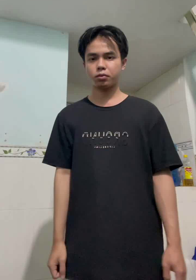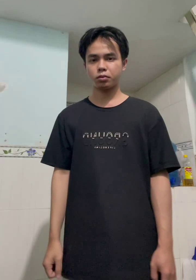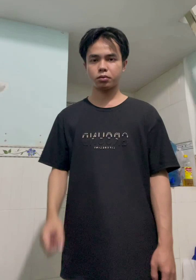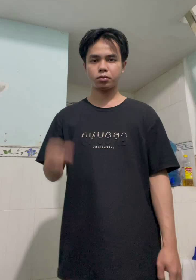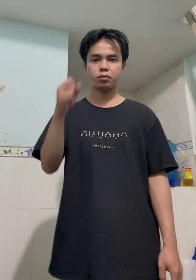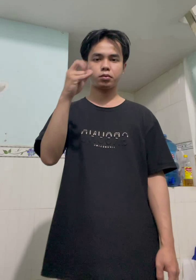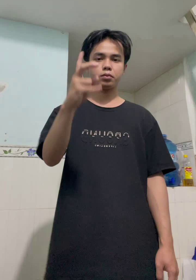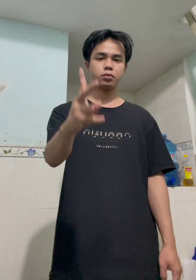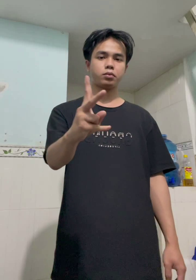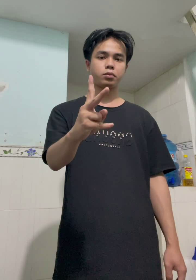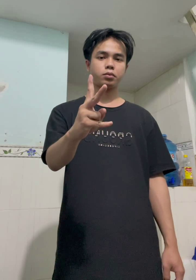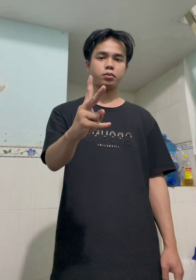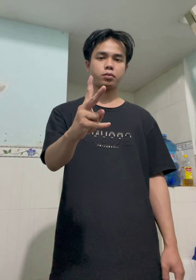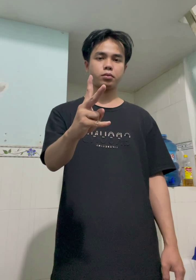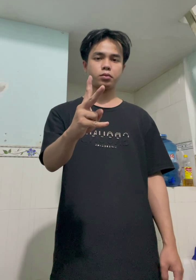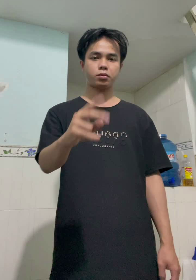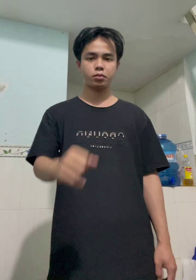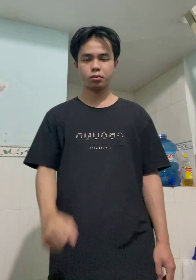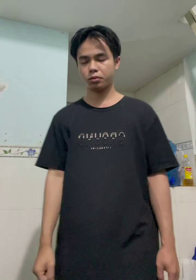h